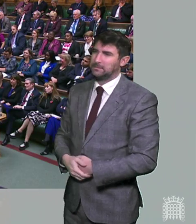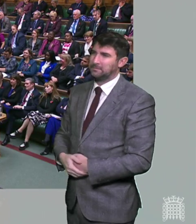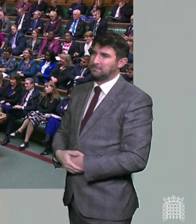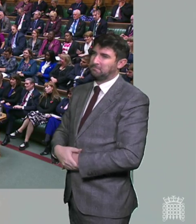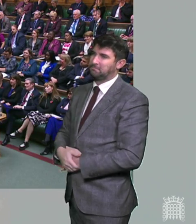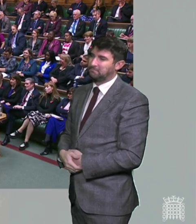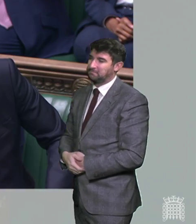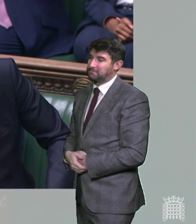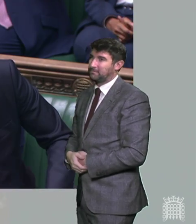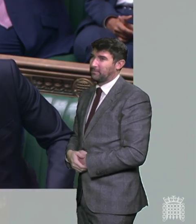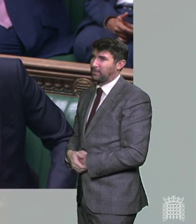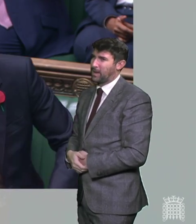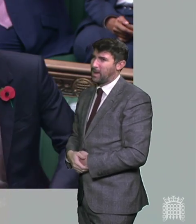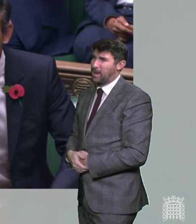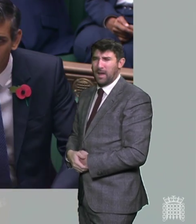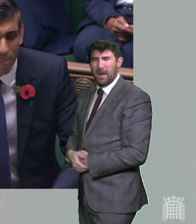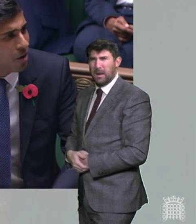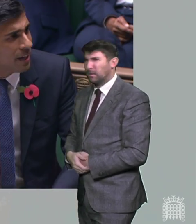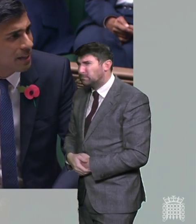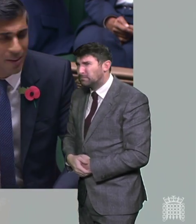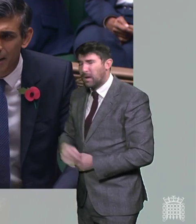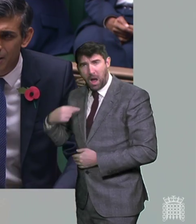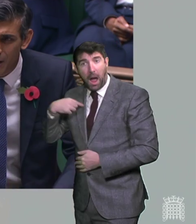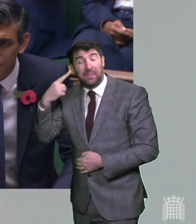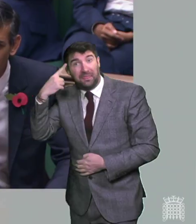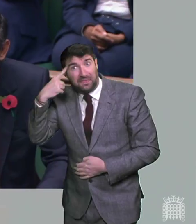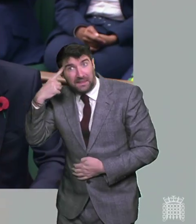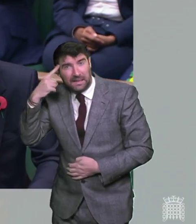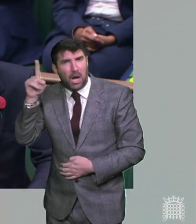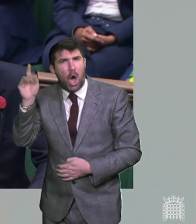hospital are still paying £600 a year to park at work.